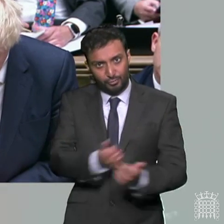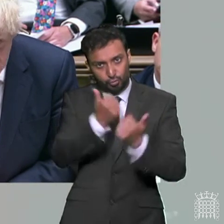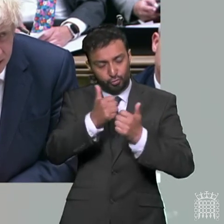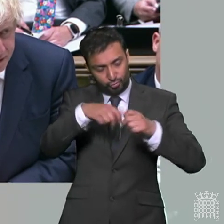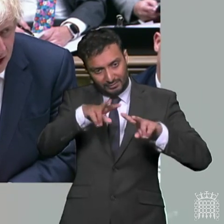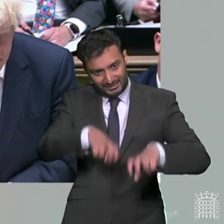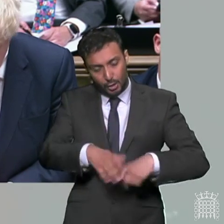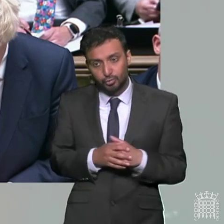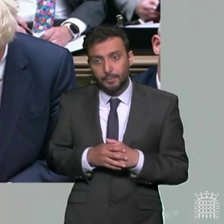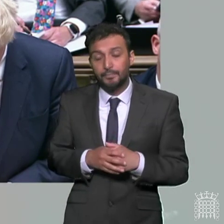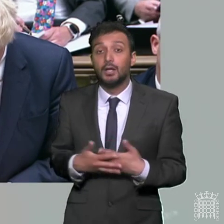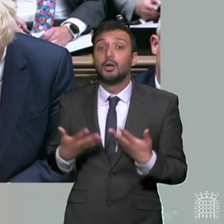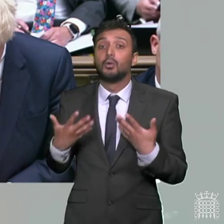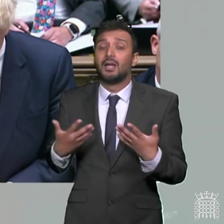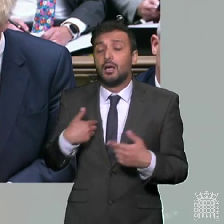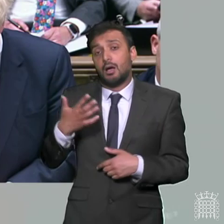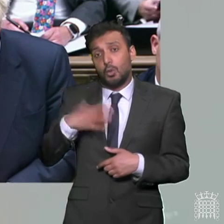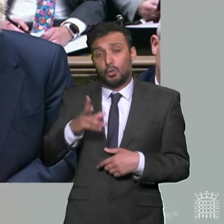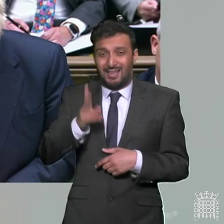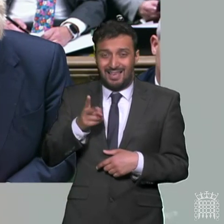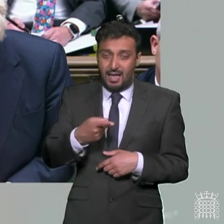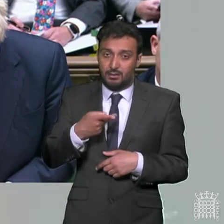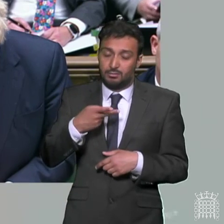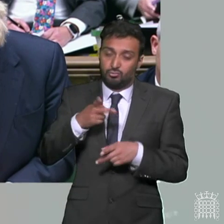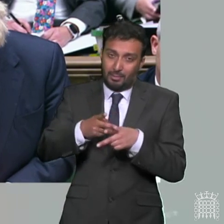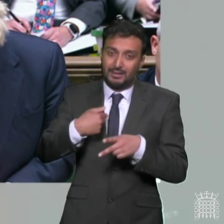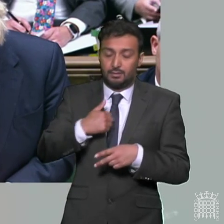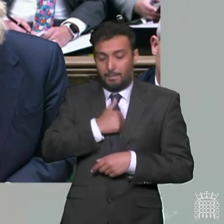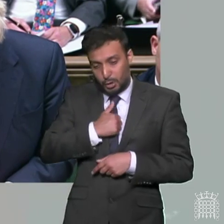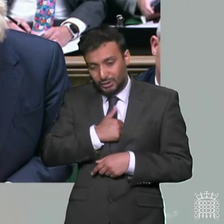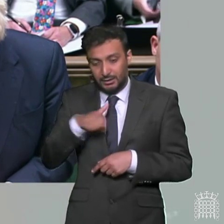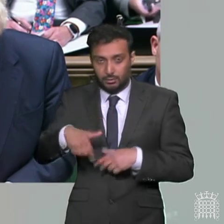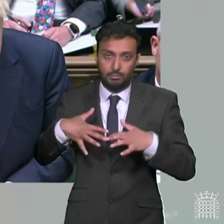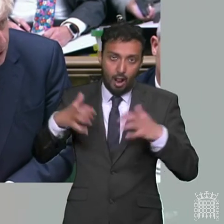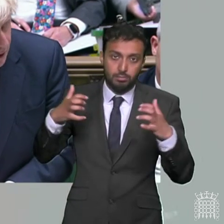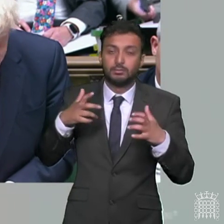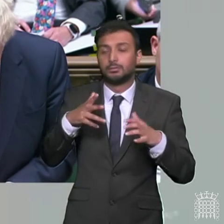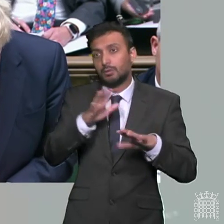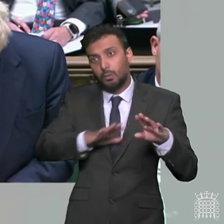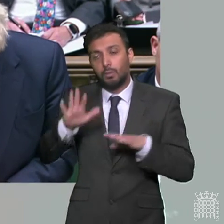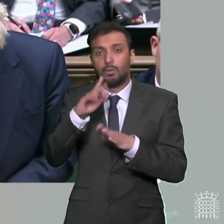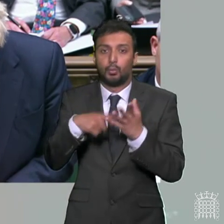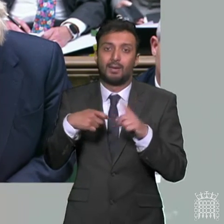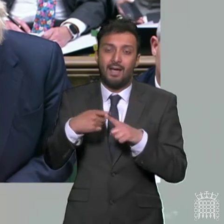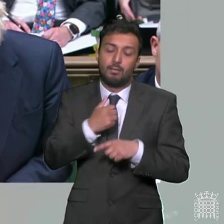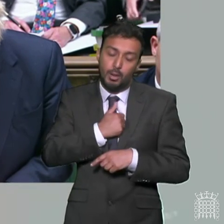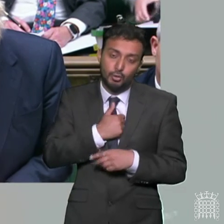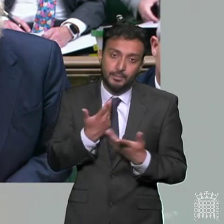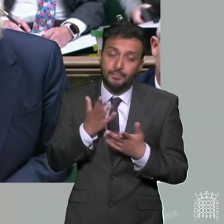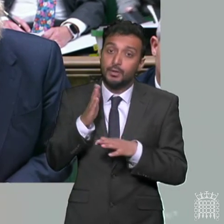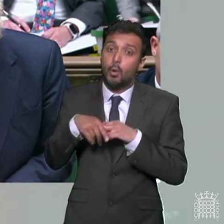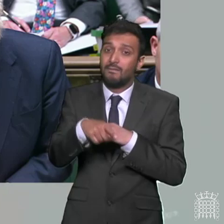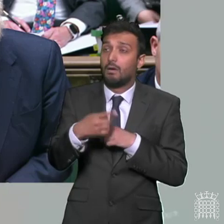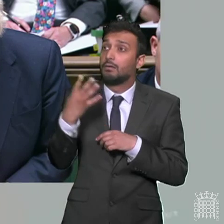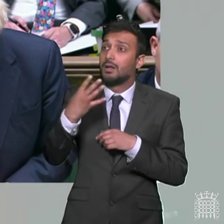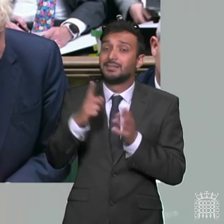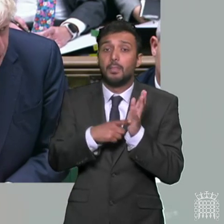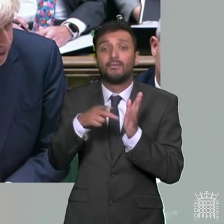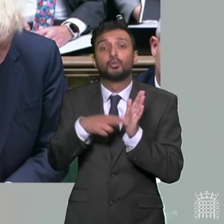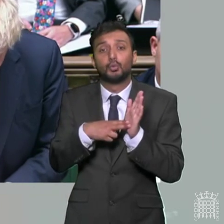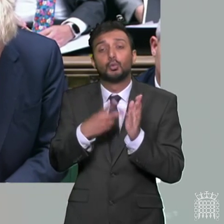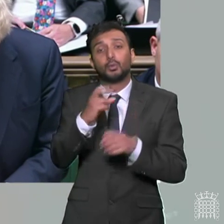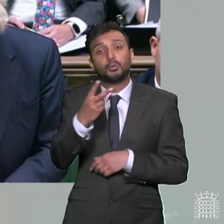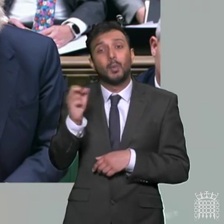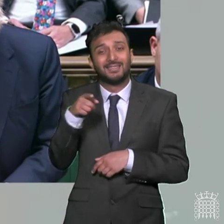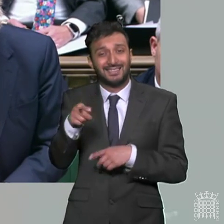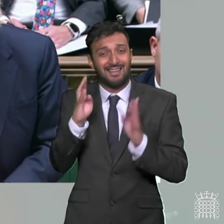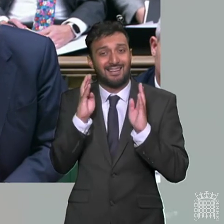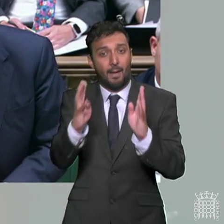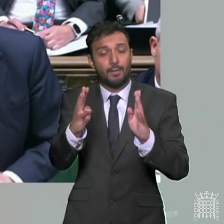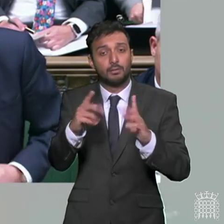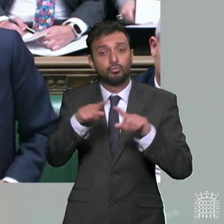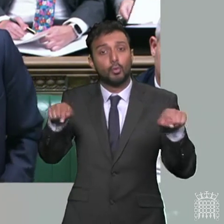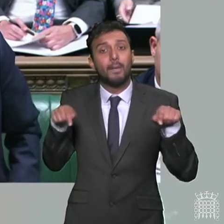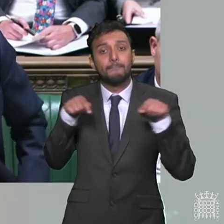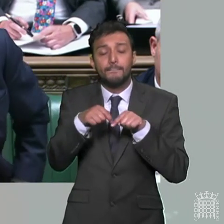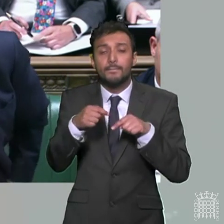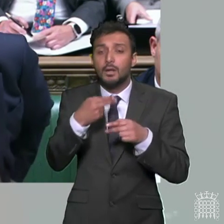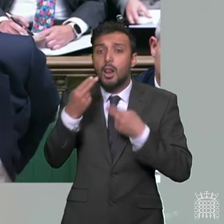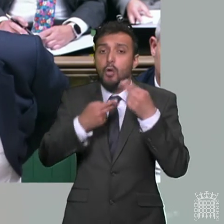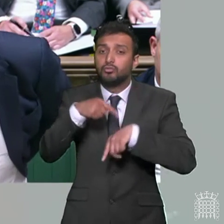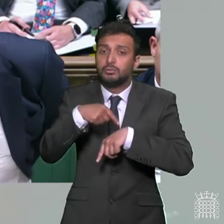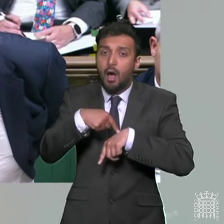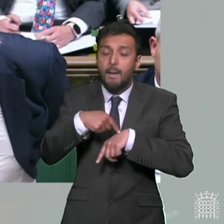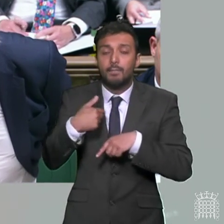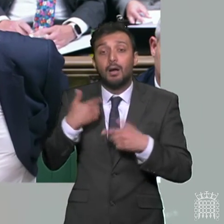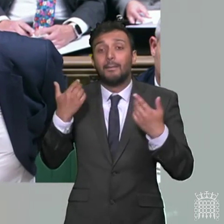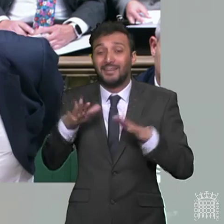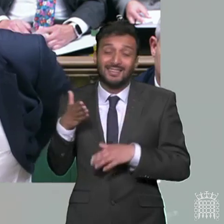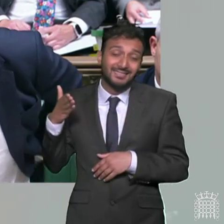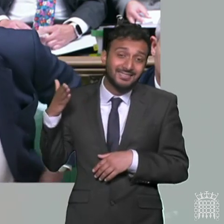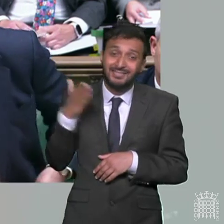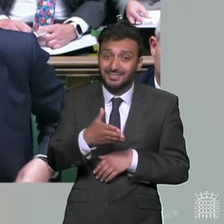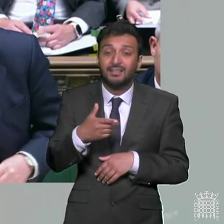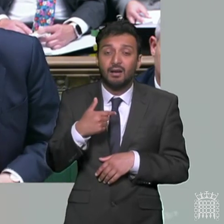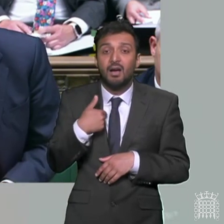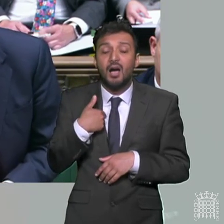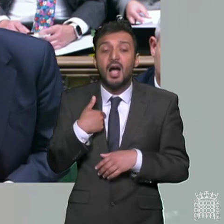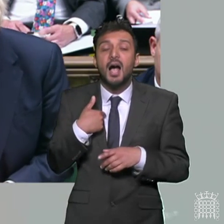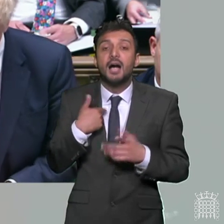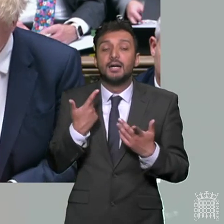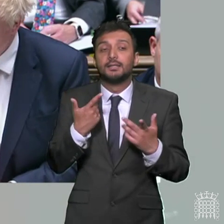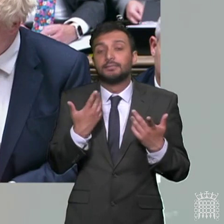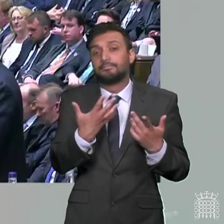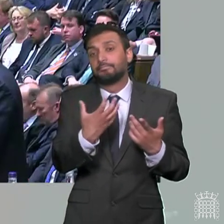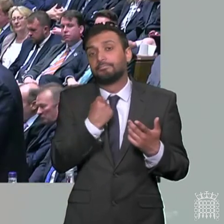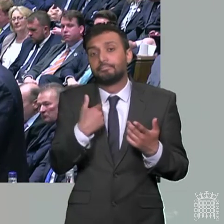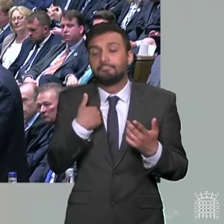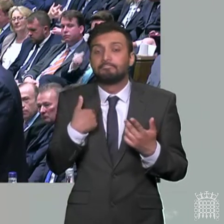I want to begin today by renewing my apology to the House and to the whole country for the short lunchtime gathering on 19 June 2020 in the Cabinet Room, during which I stood at my place at the Cabinet table and for which I received a fixed penalty notice.